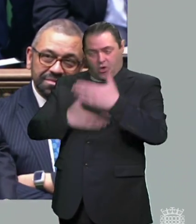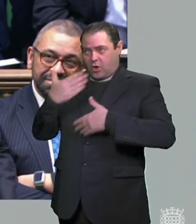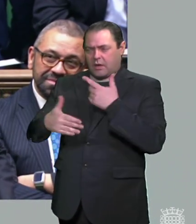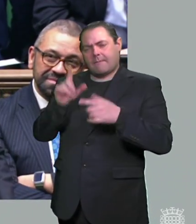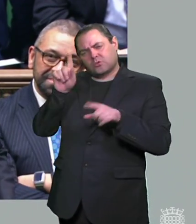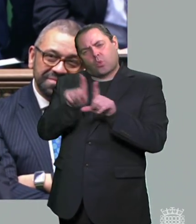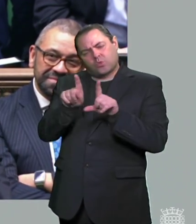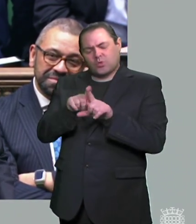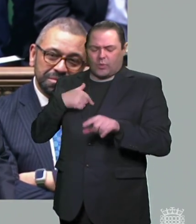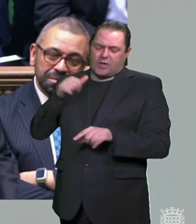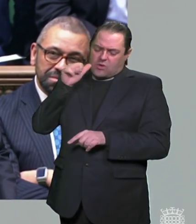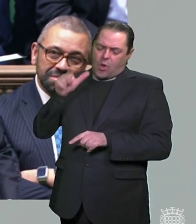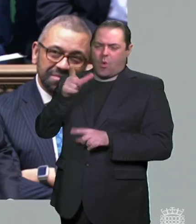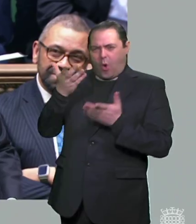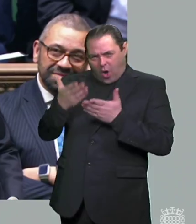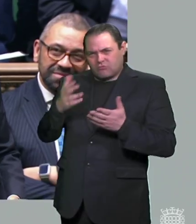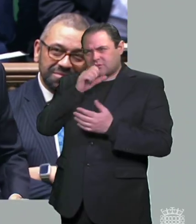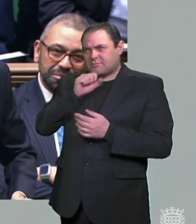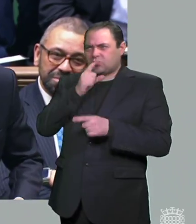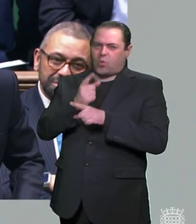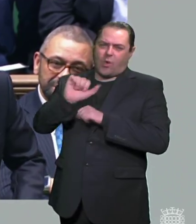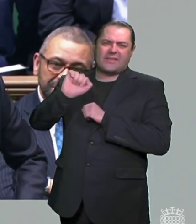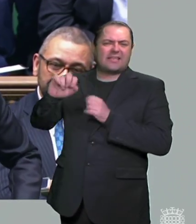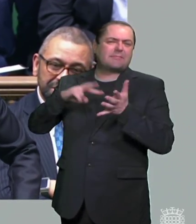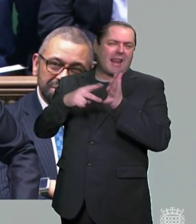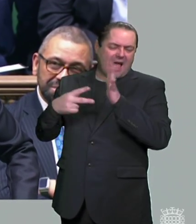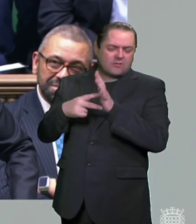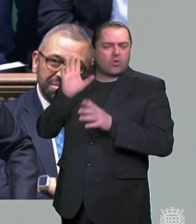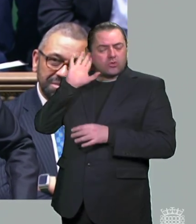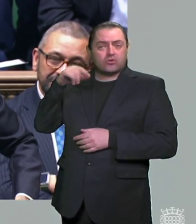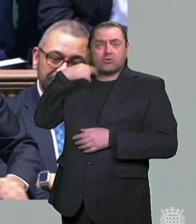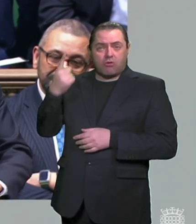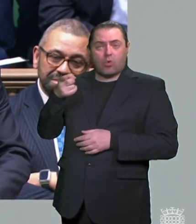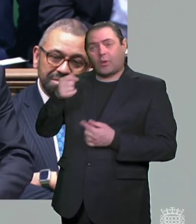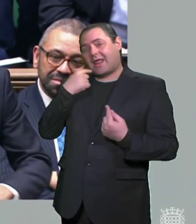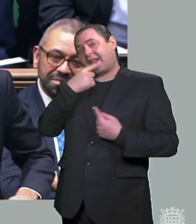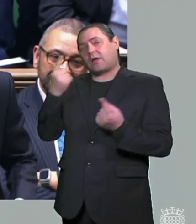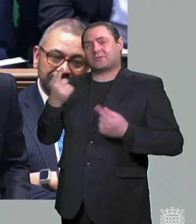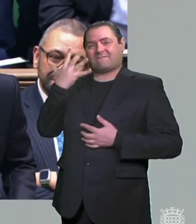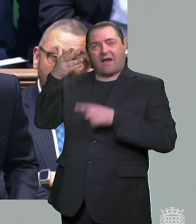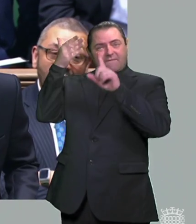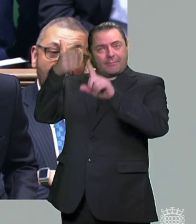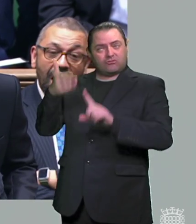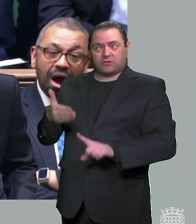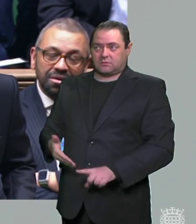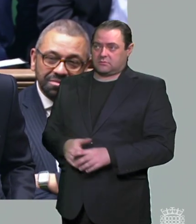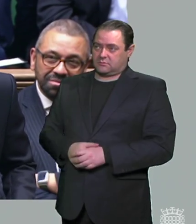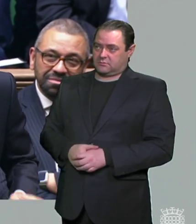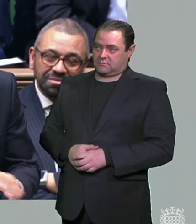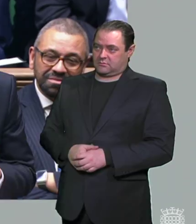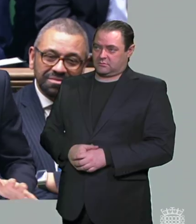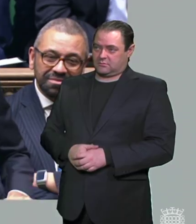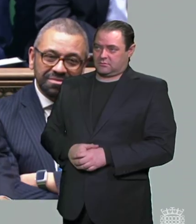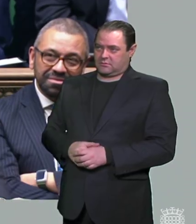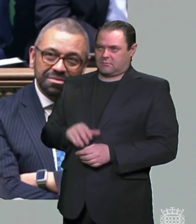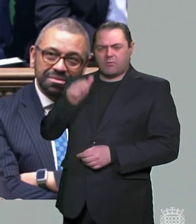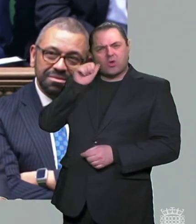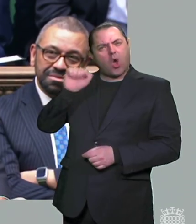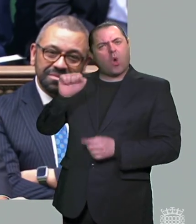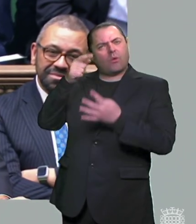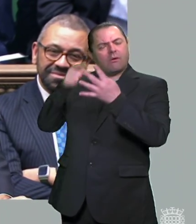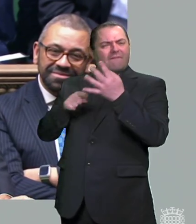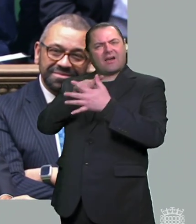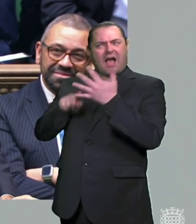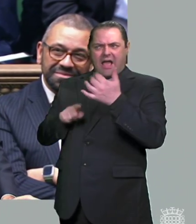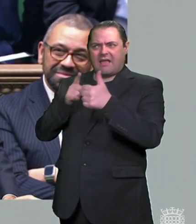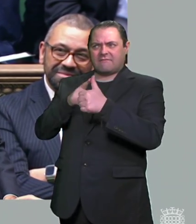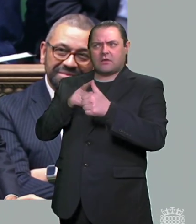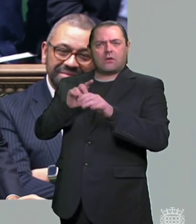The right honourable and learned Gentleman talks about his plans, and we have heard that tomorrow he is going to announce five missions, but we already know what they are.